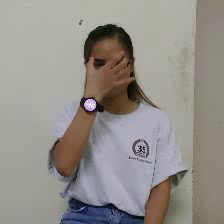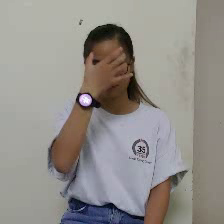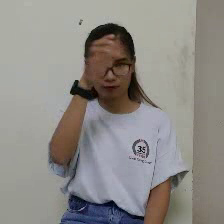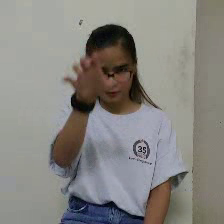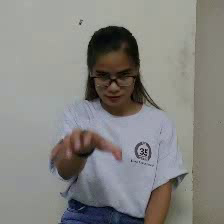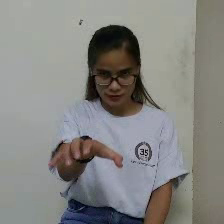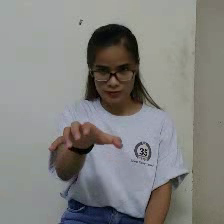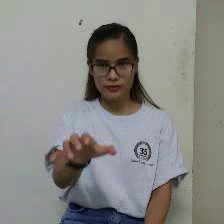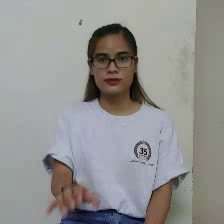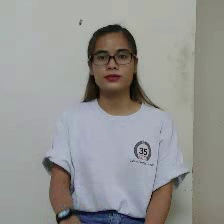Áp dụng